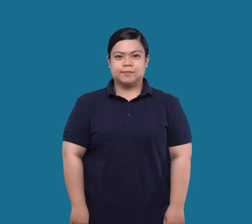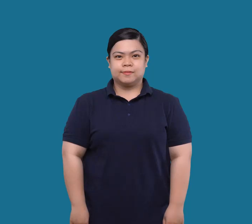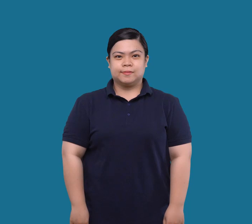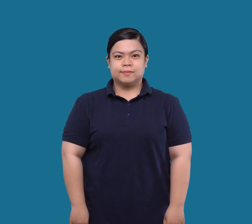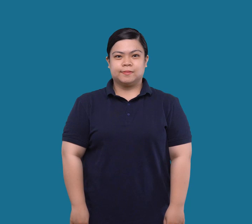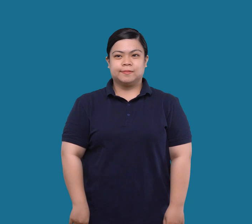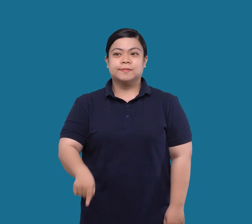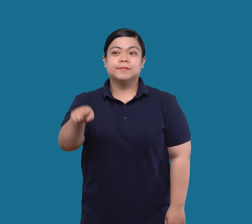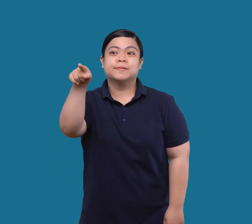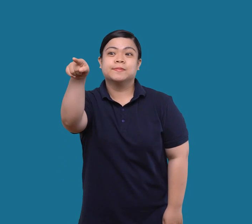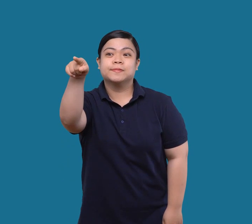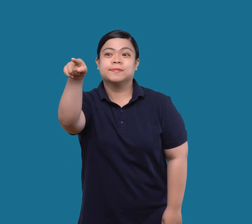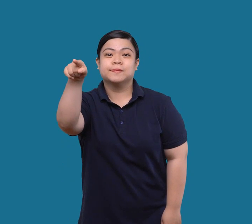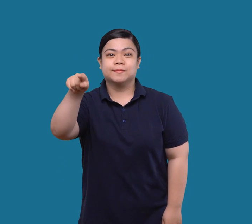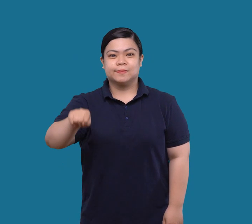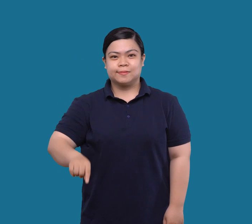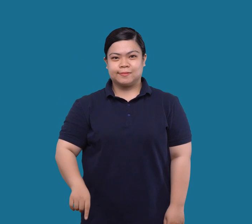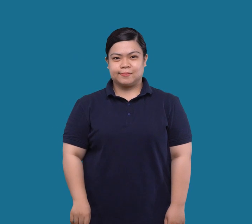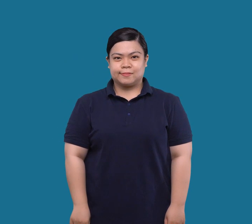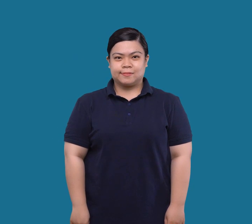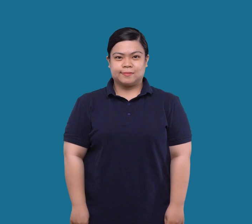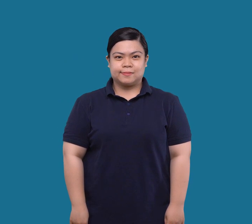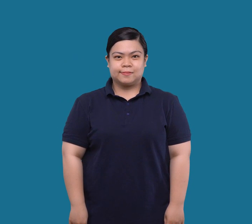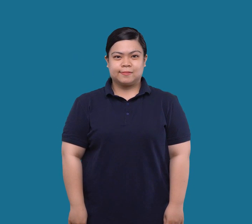kia